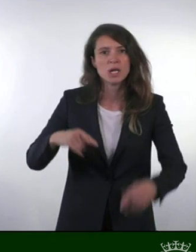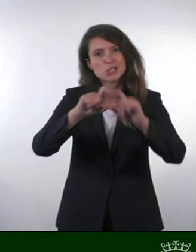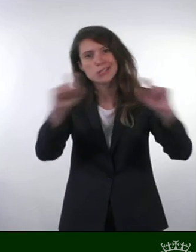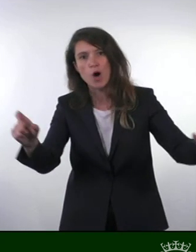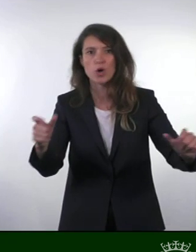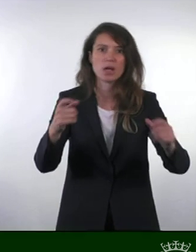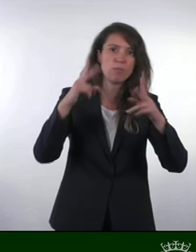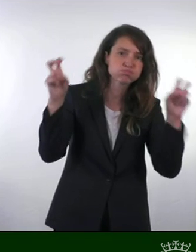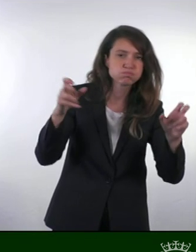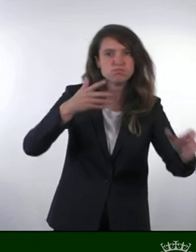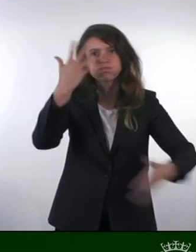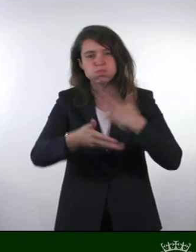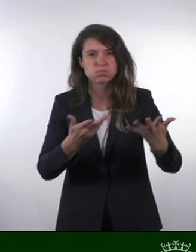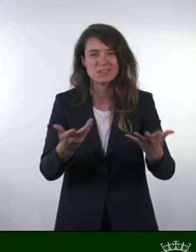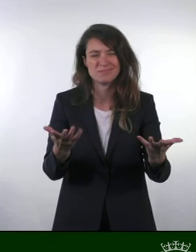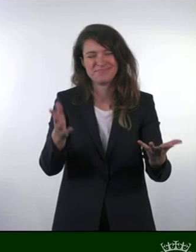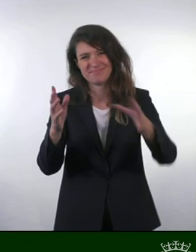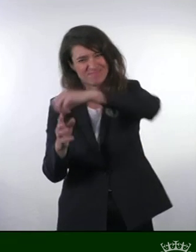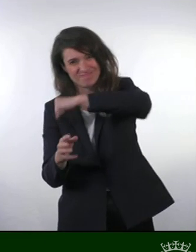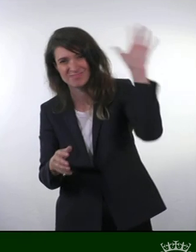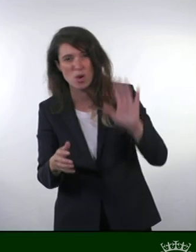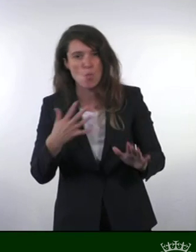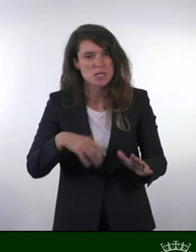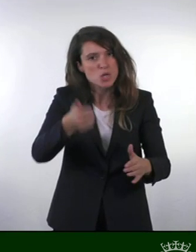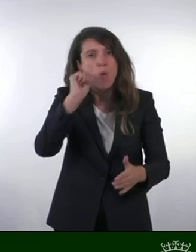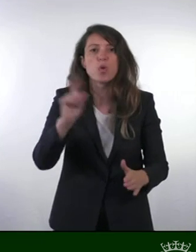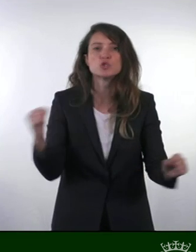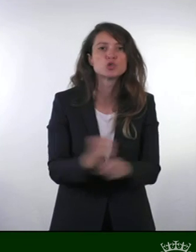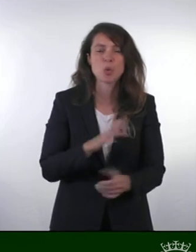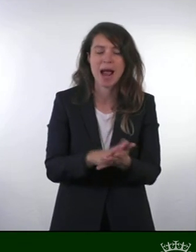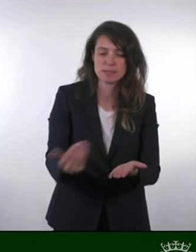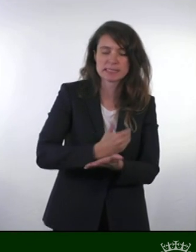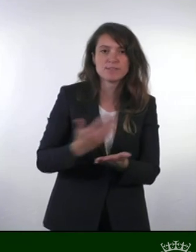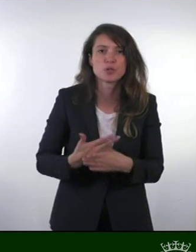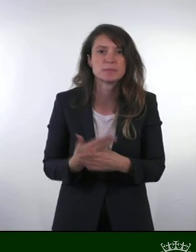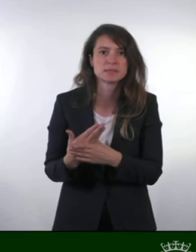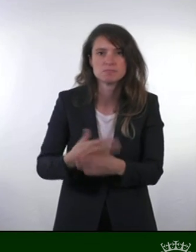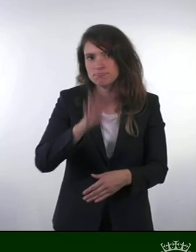They want to know from the Prime Minister what he is going to do to save those jobs in the long term.